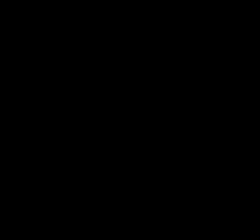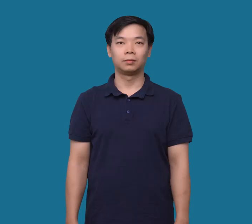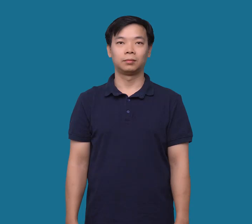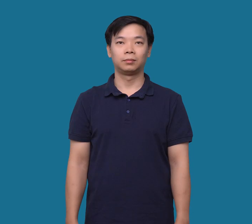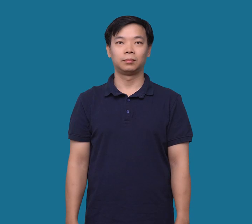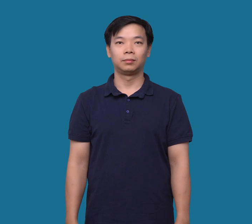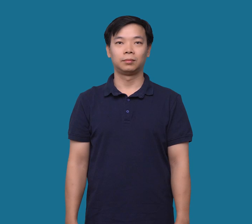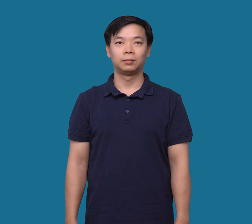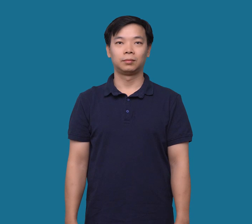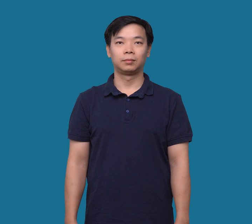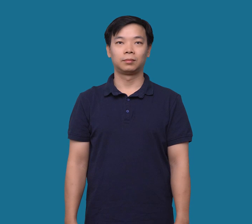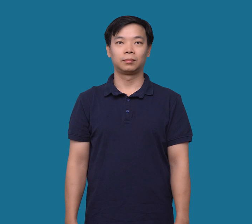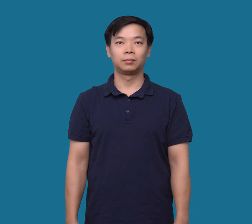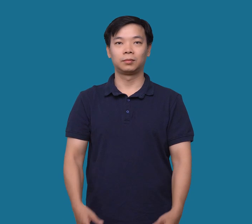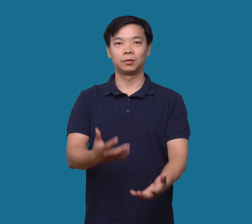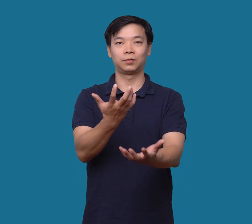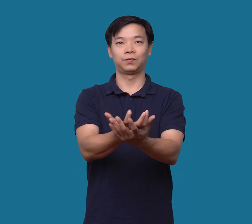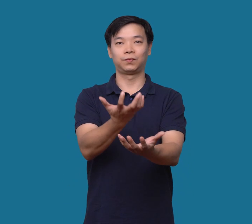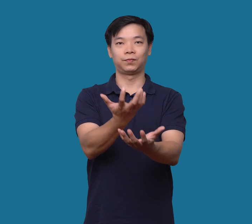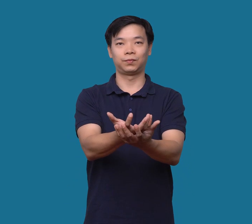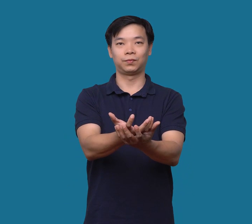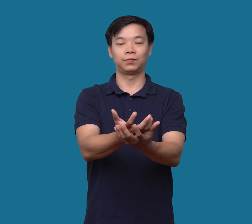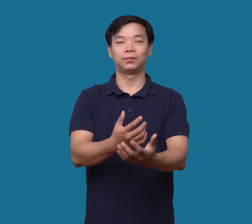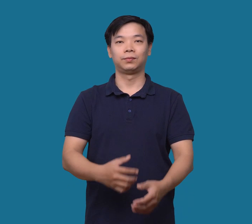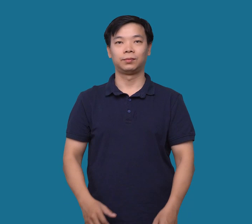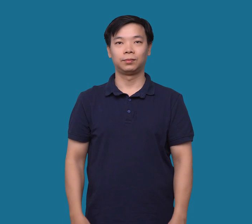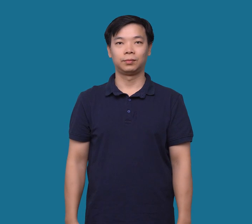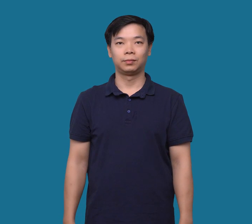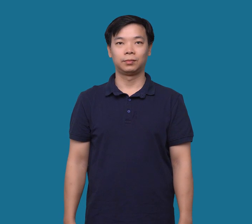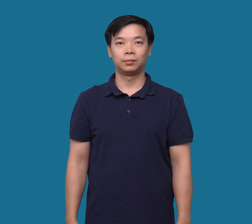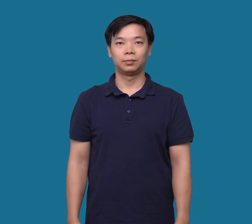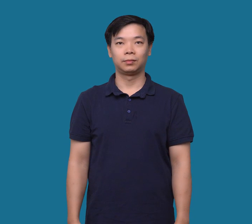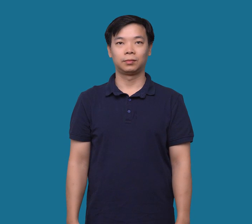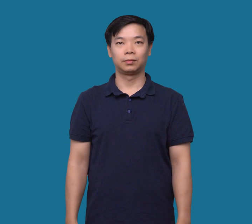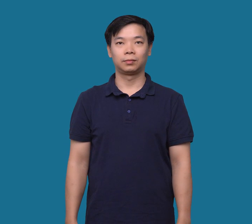xã hội